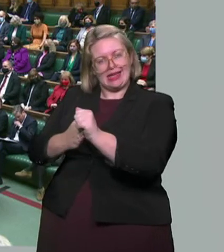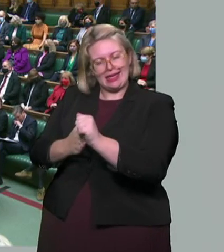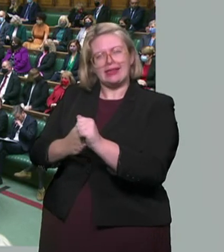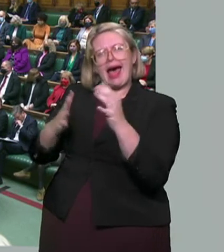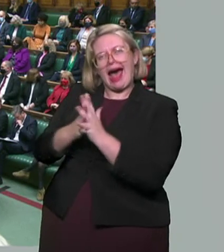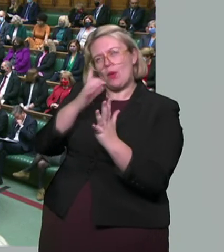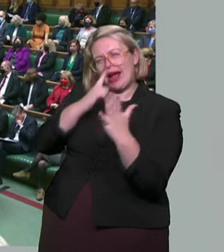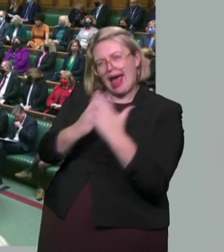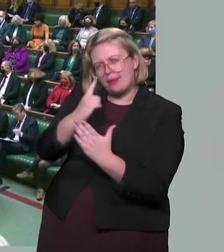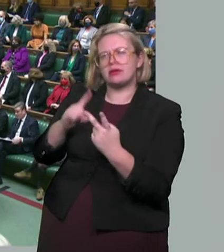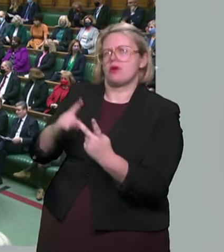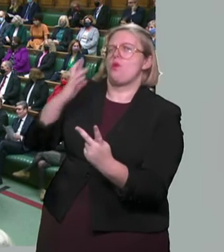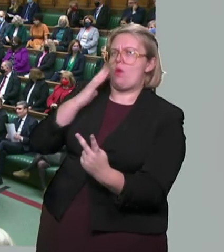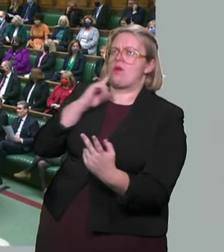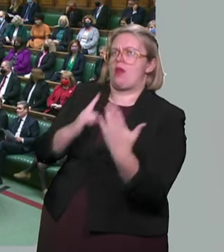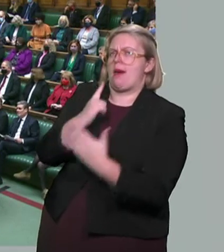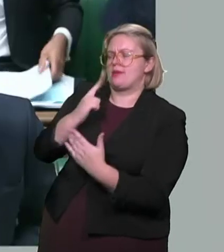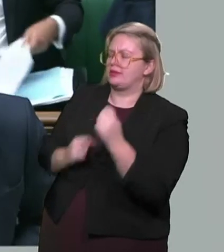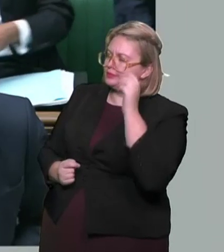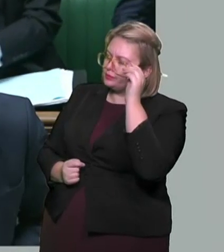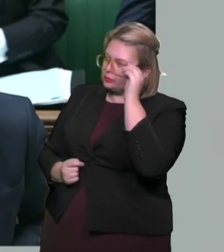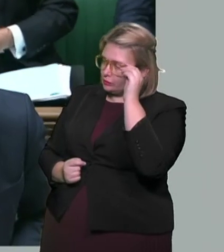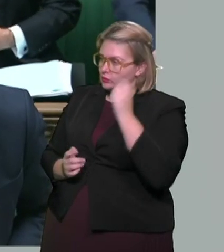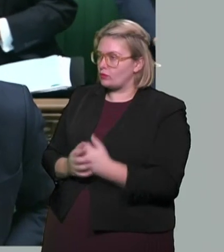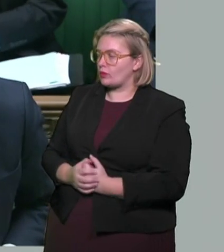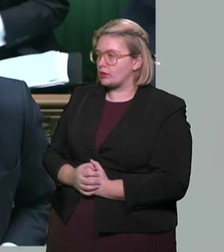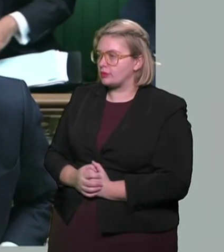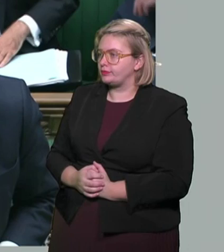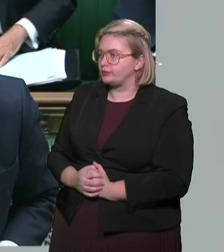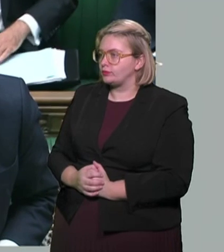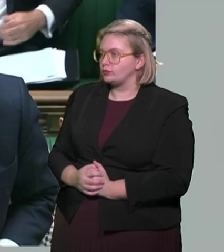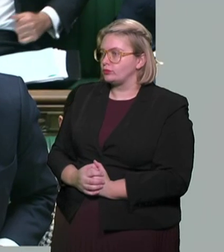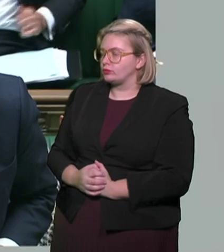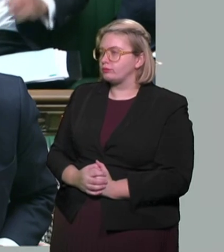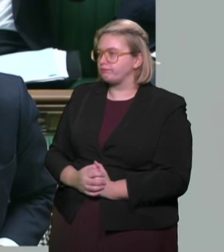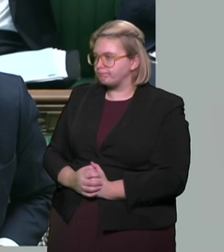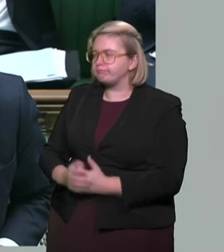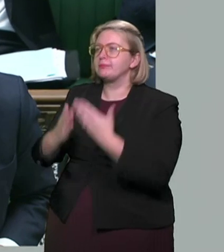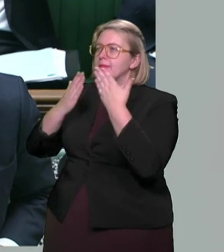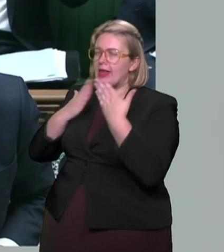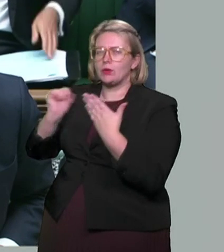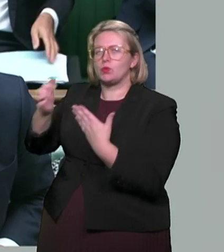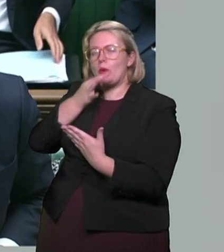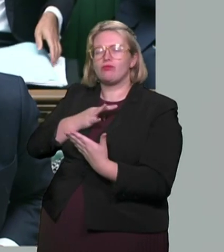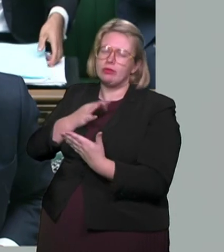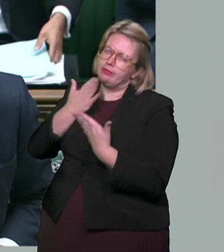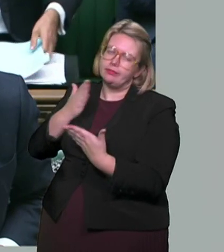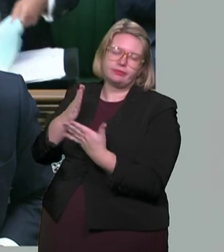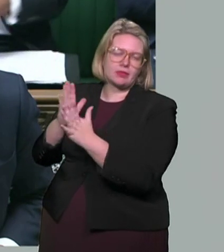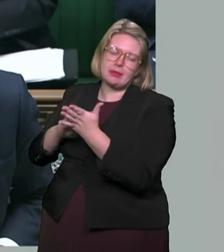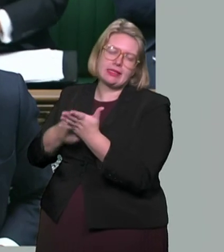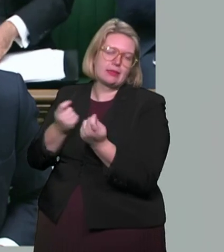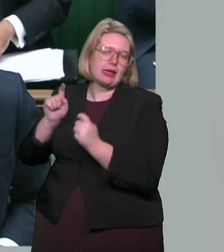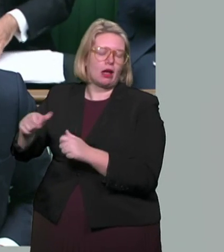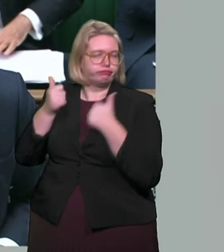I thank the honourable Lady very much for her question. She raises a most important issue—one of the most important issues that this country faces.